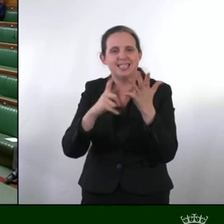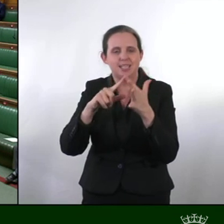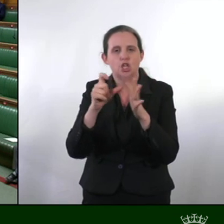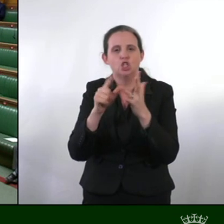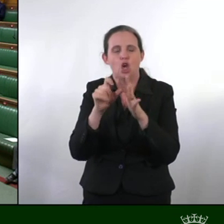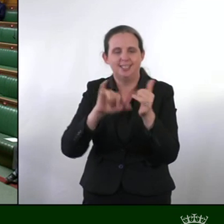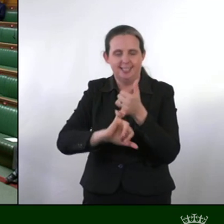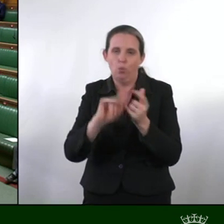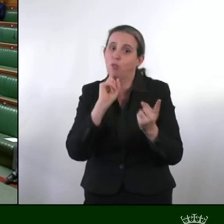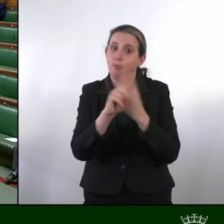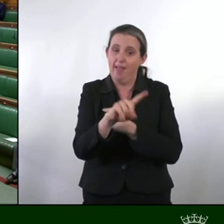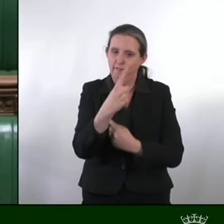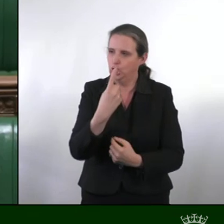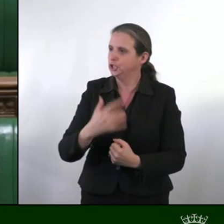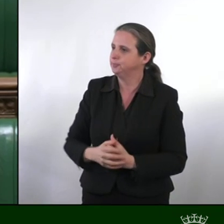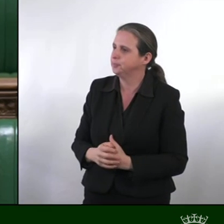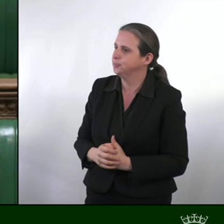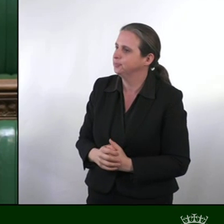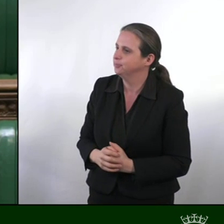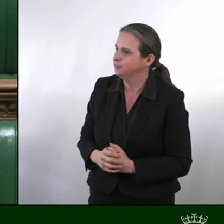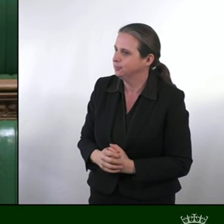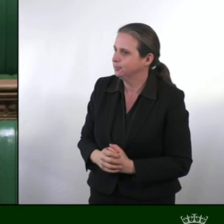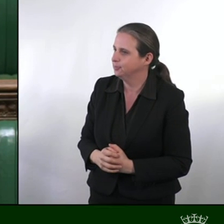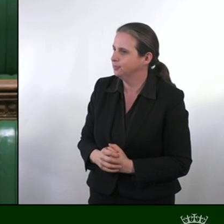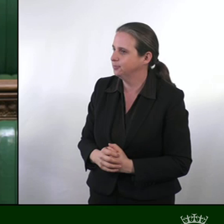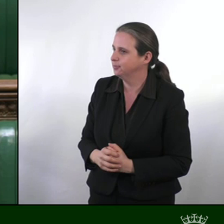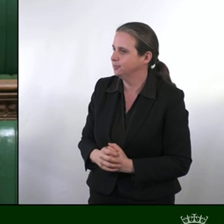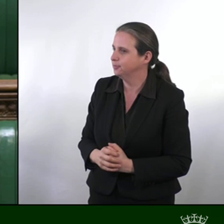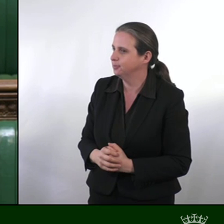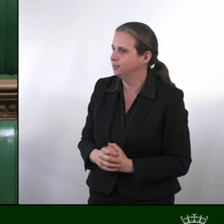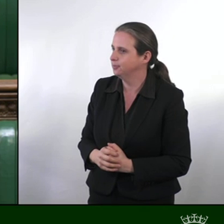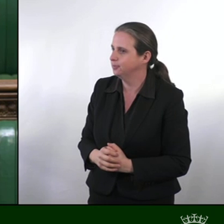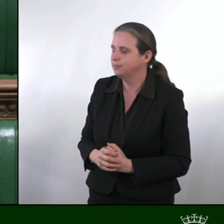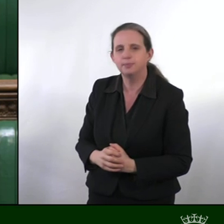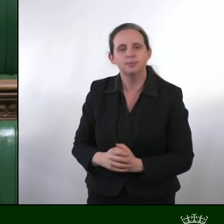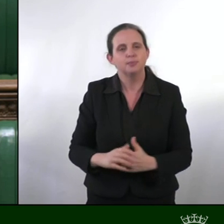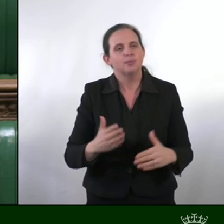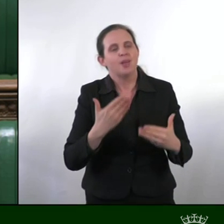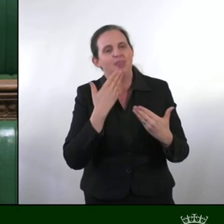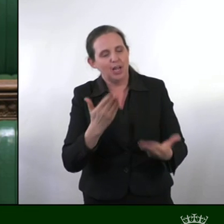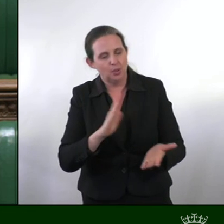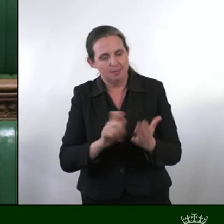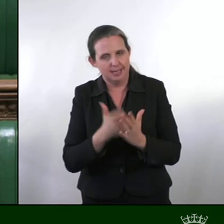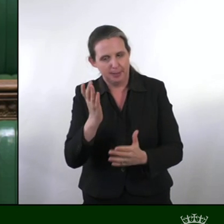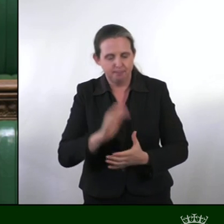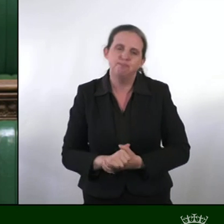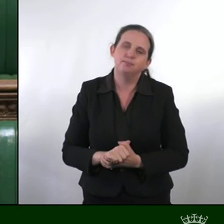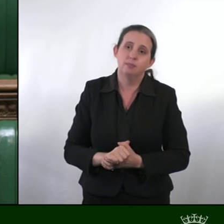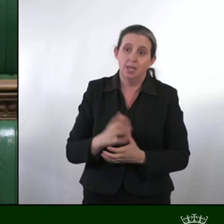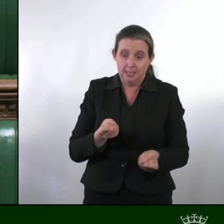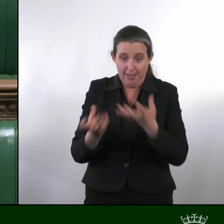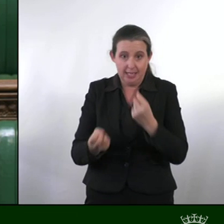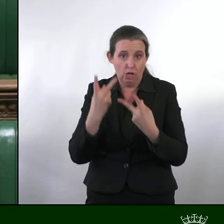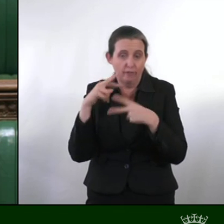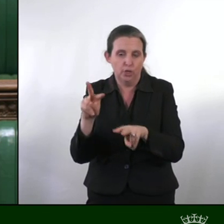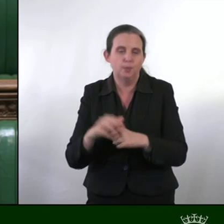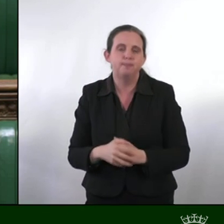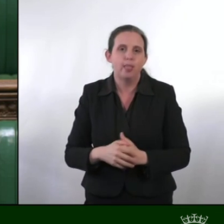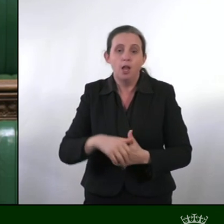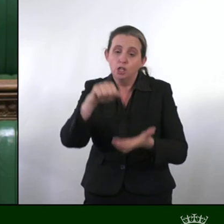Thank you, Mr Speaker. This spending review was a moment for the Chancellor to take the responsible choices that our country needs.